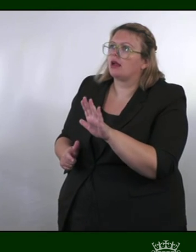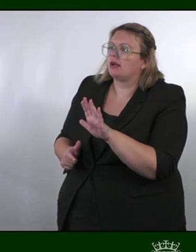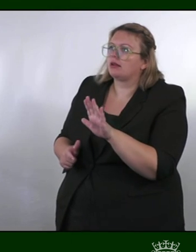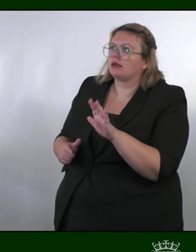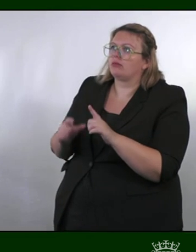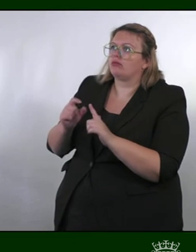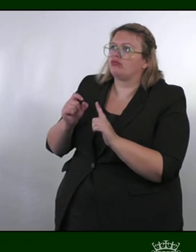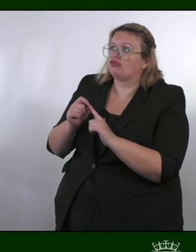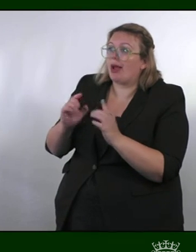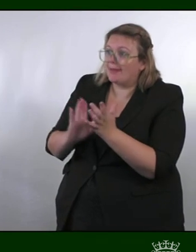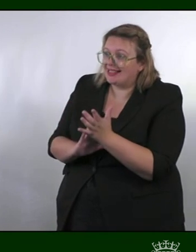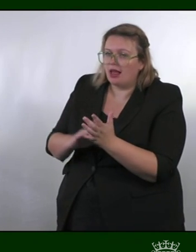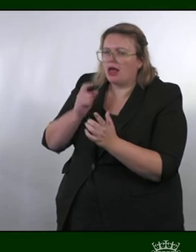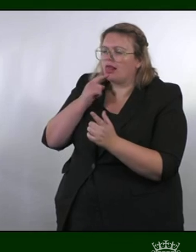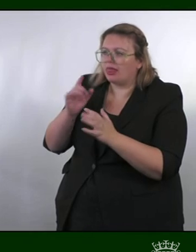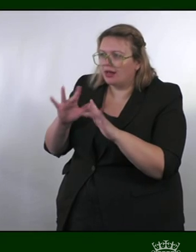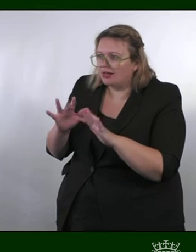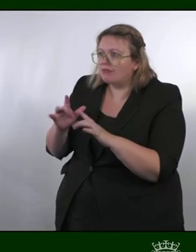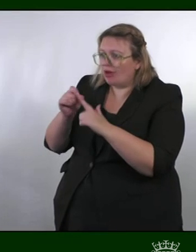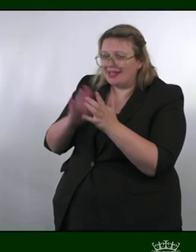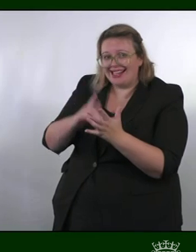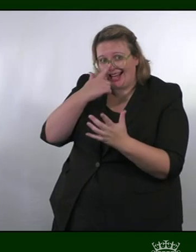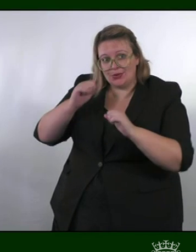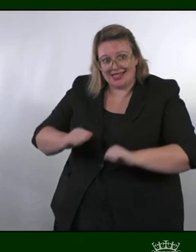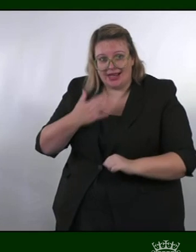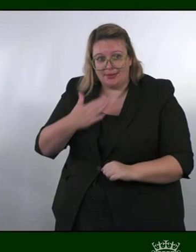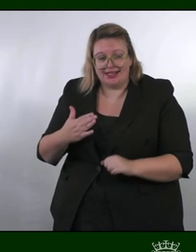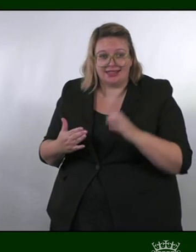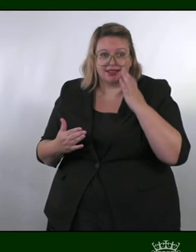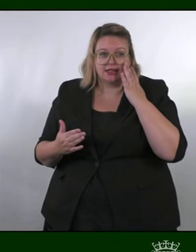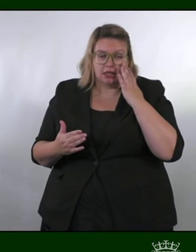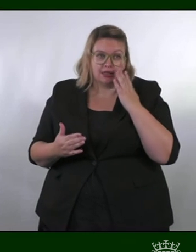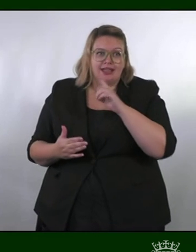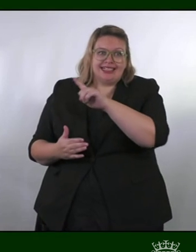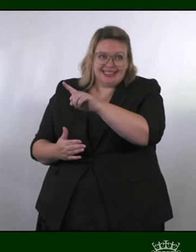Order. Will the Prime Minister sit down? We must have short questions.